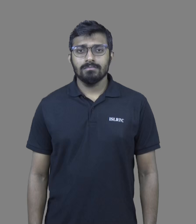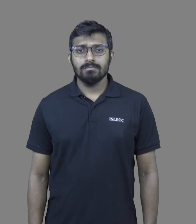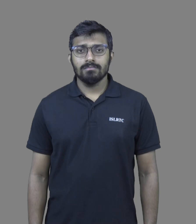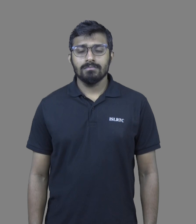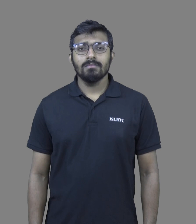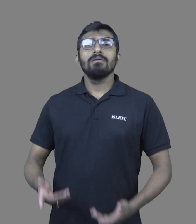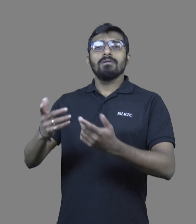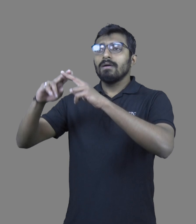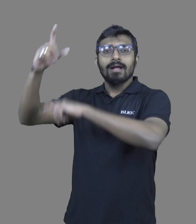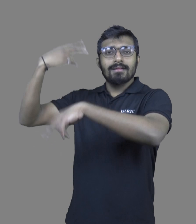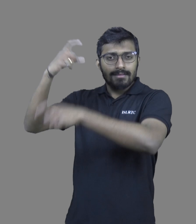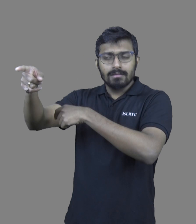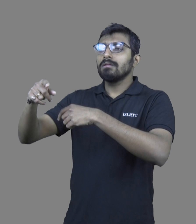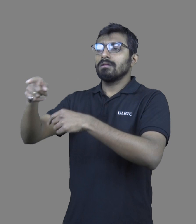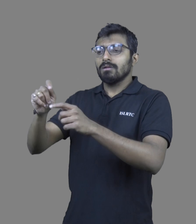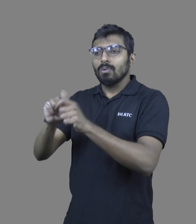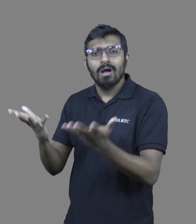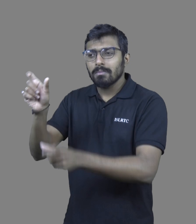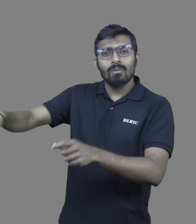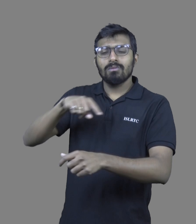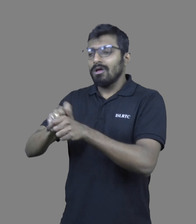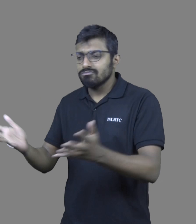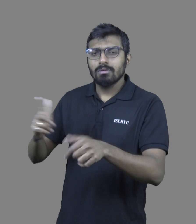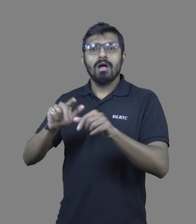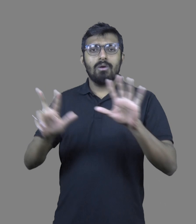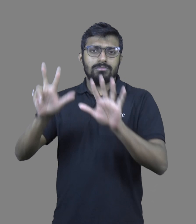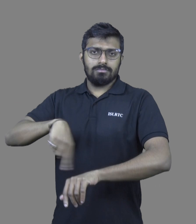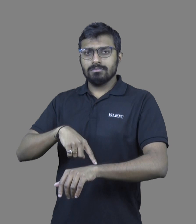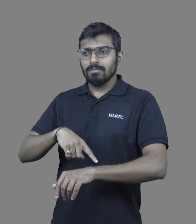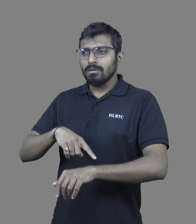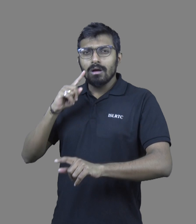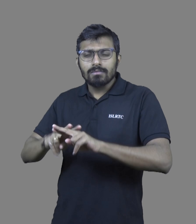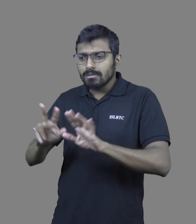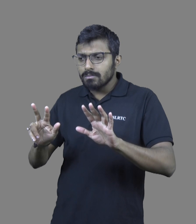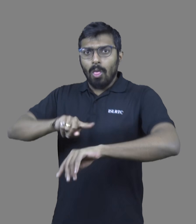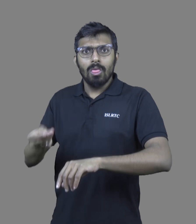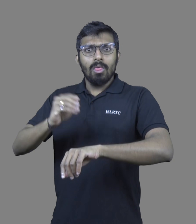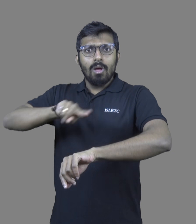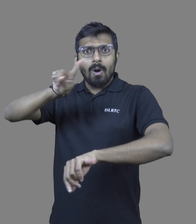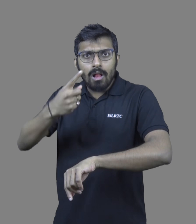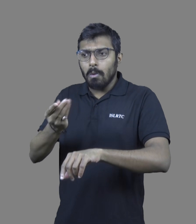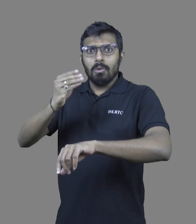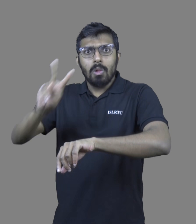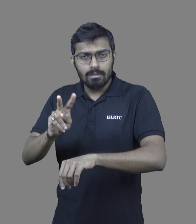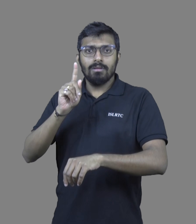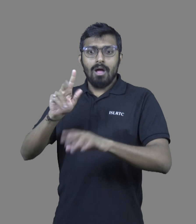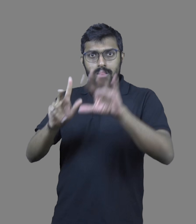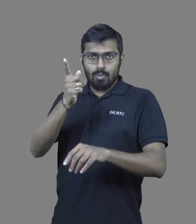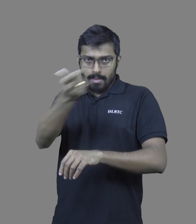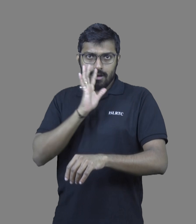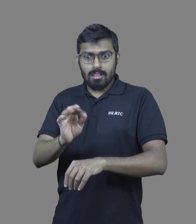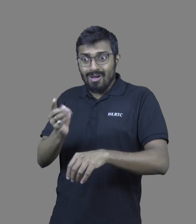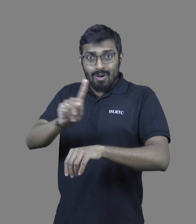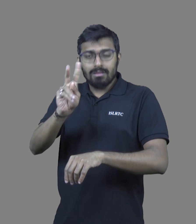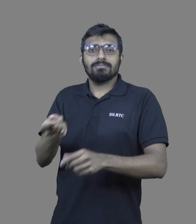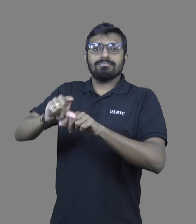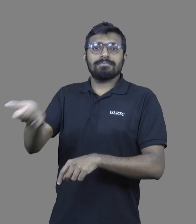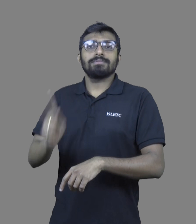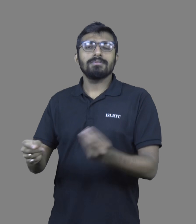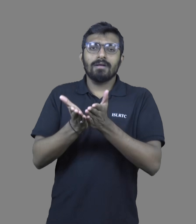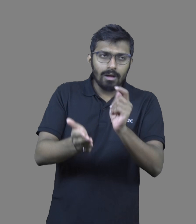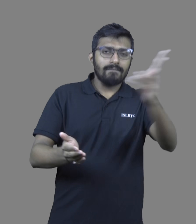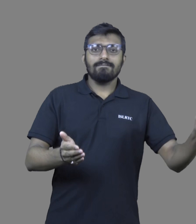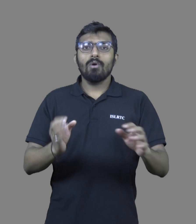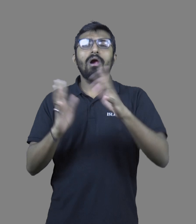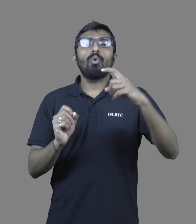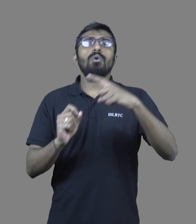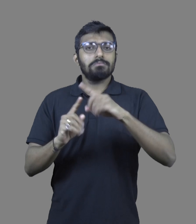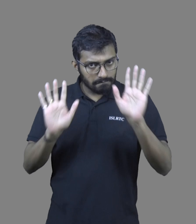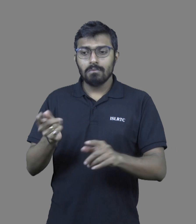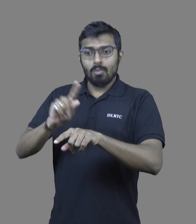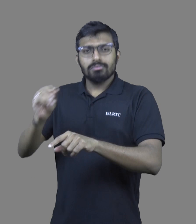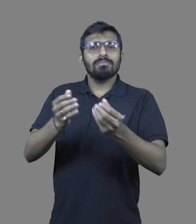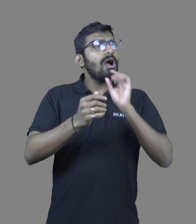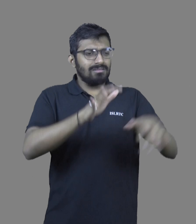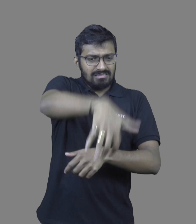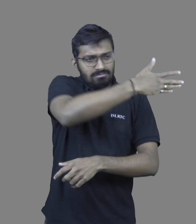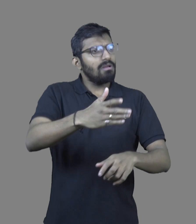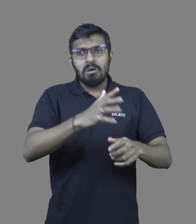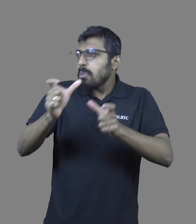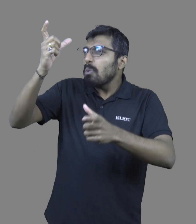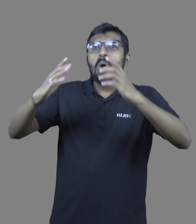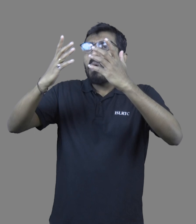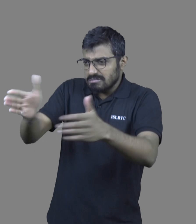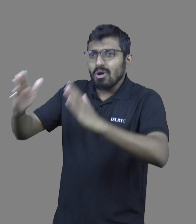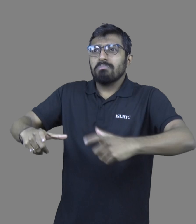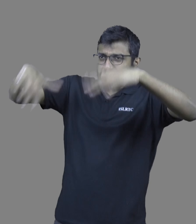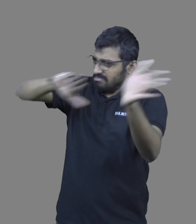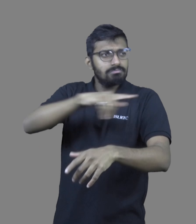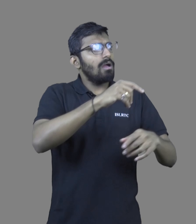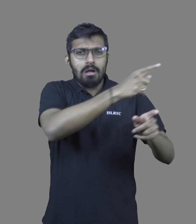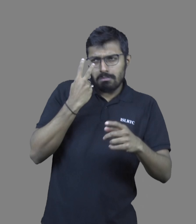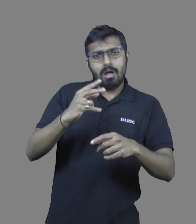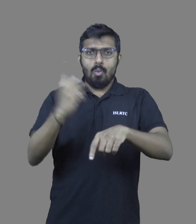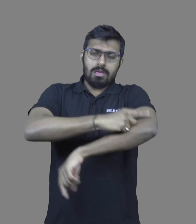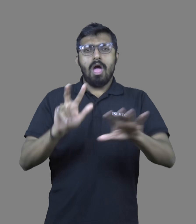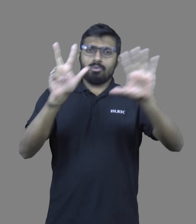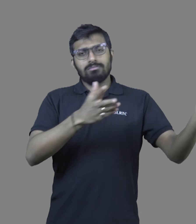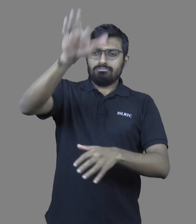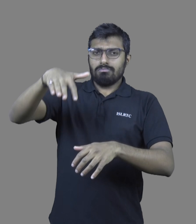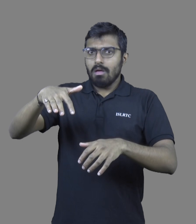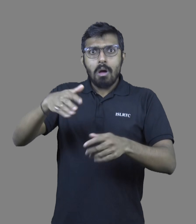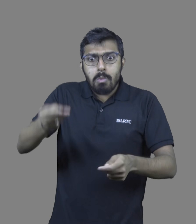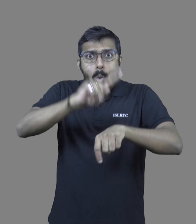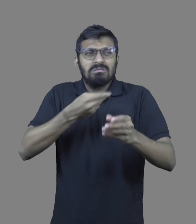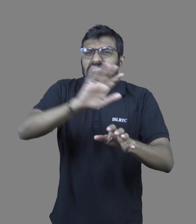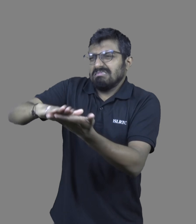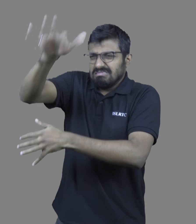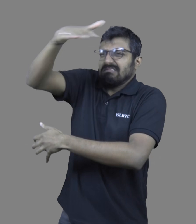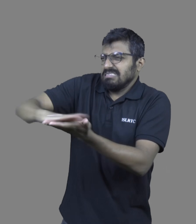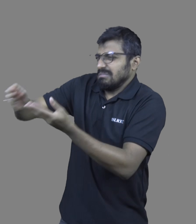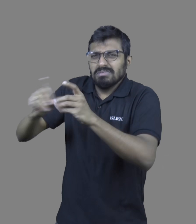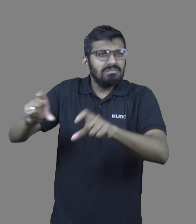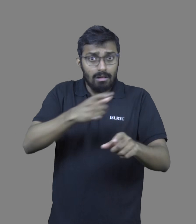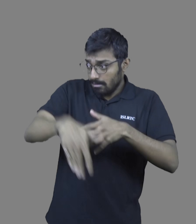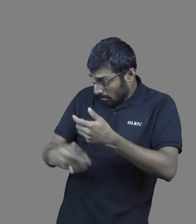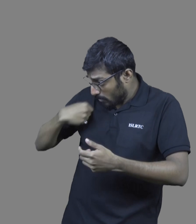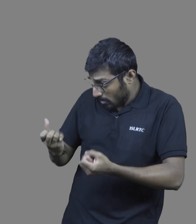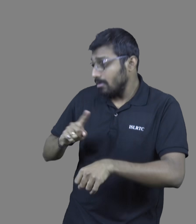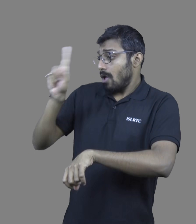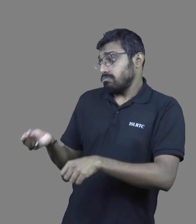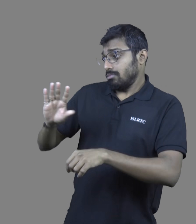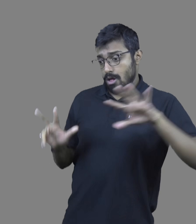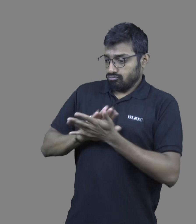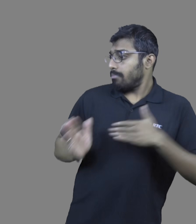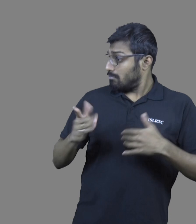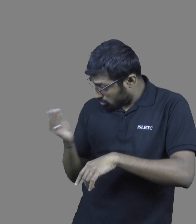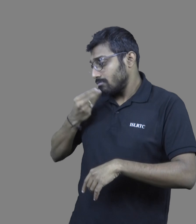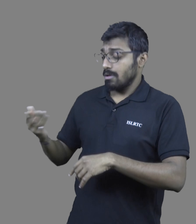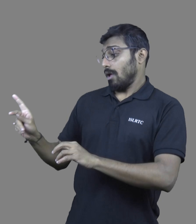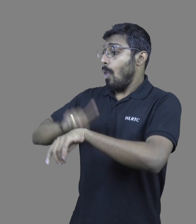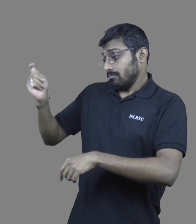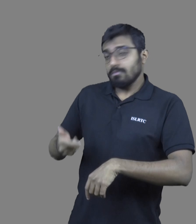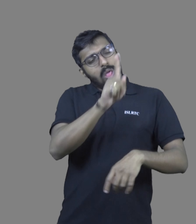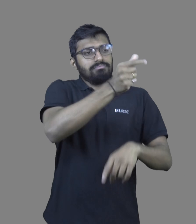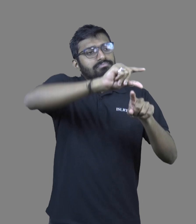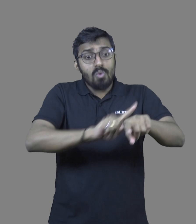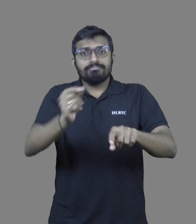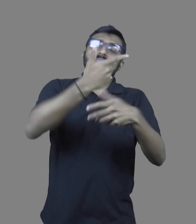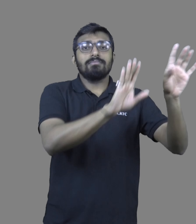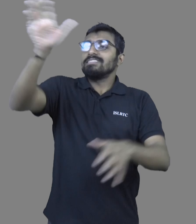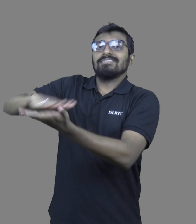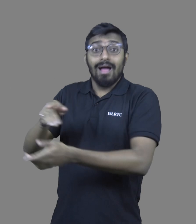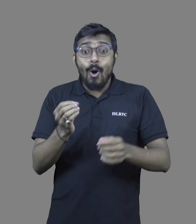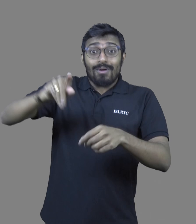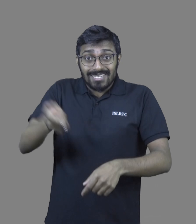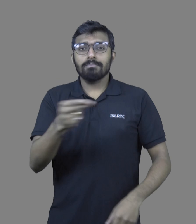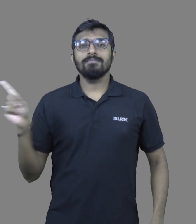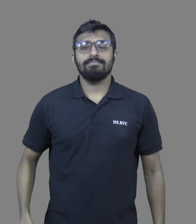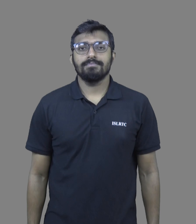Over Time